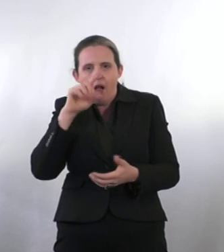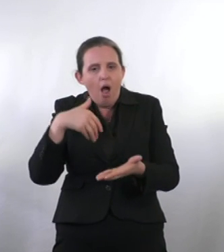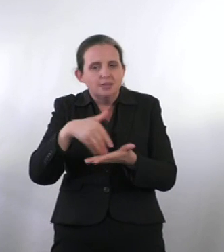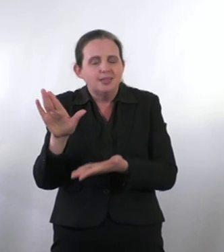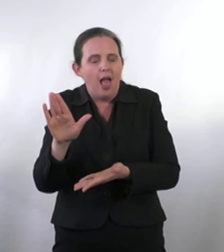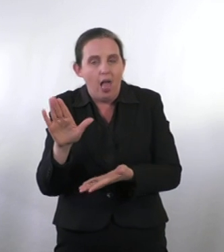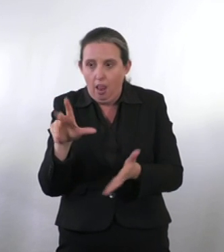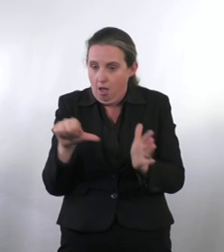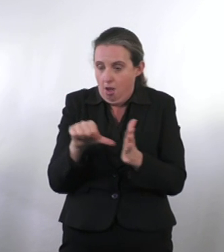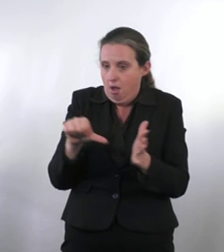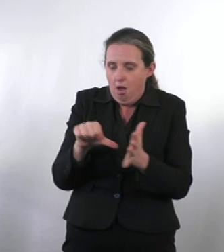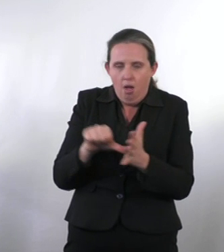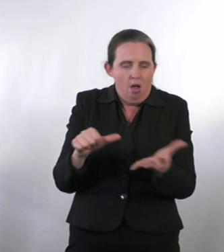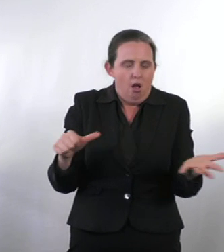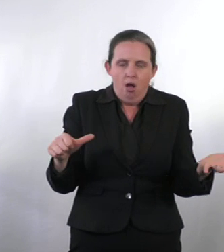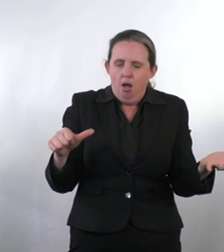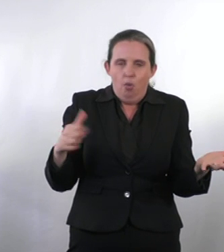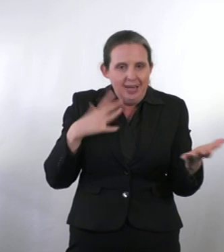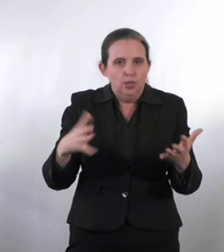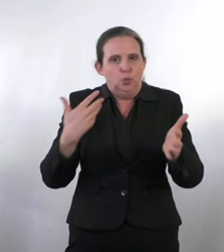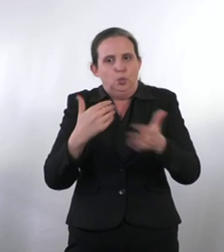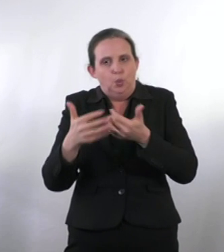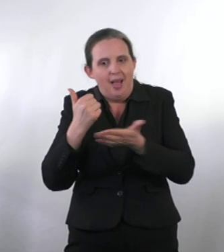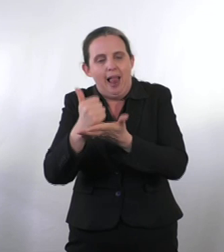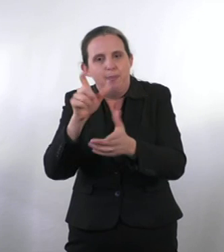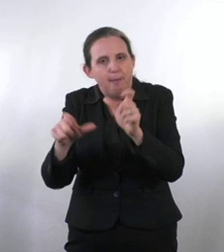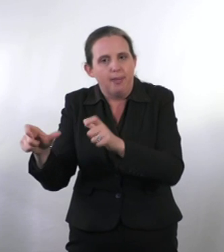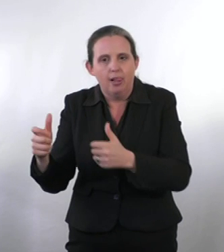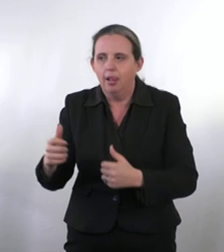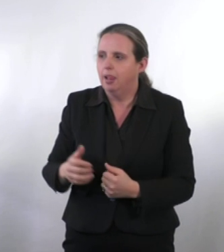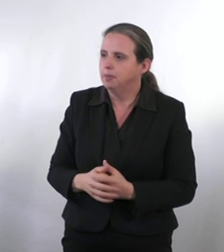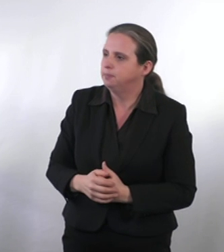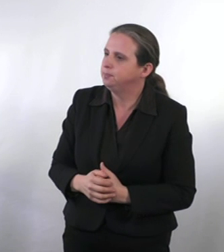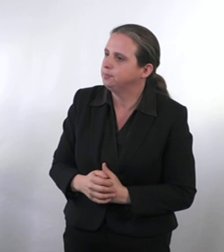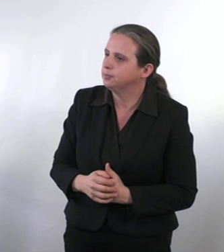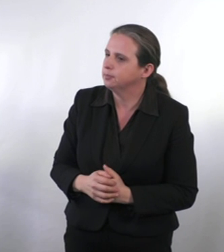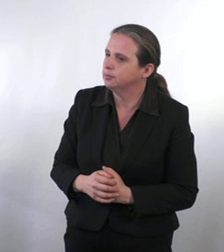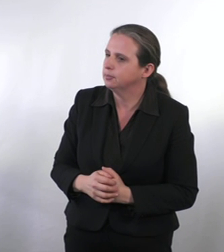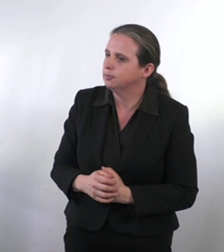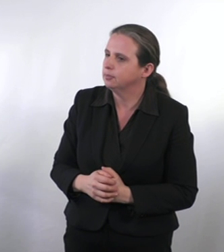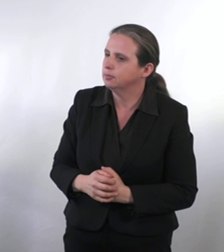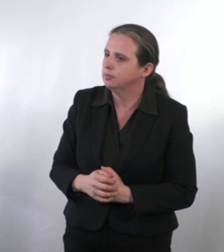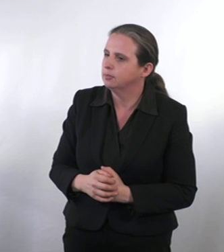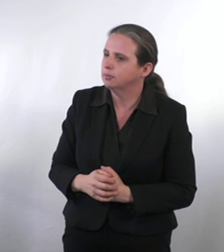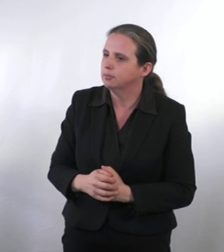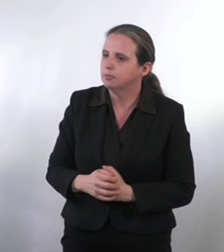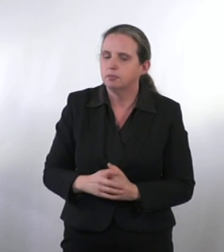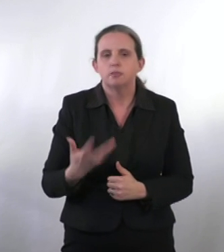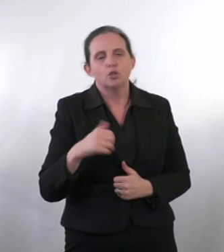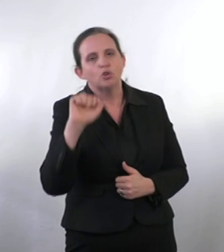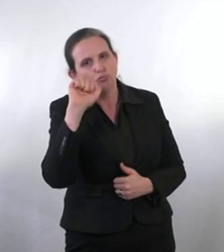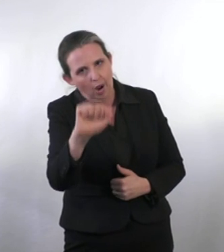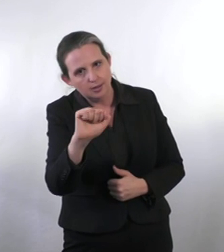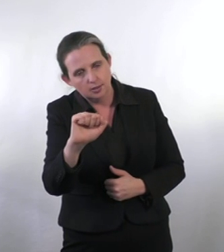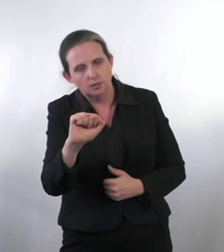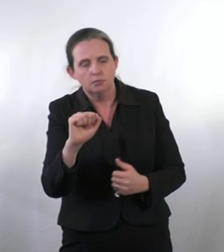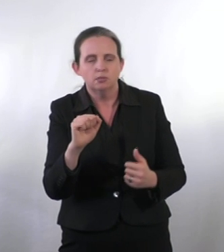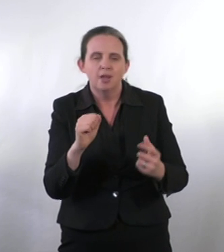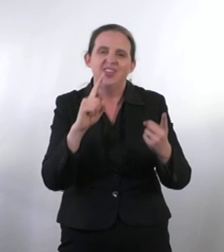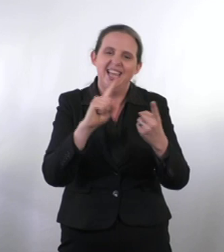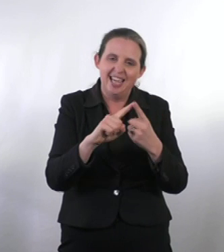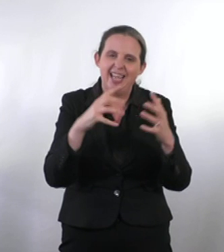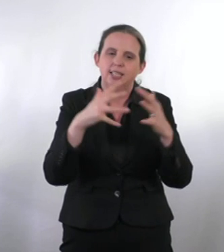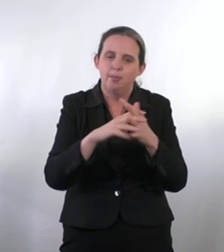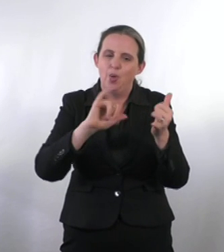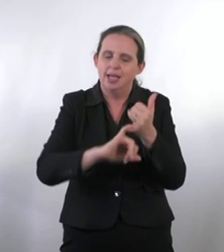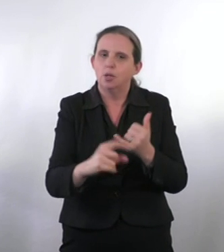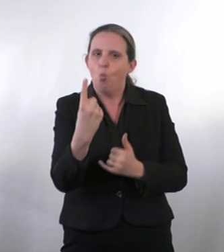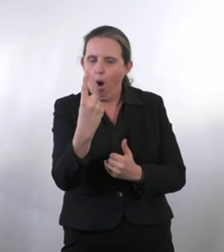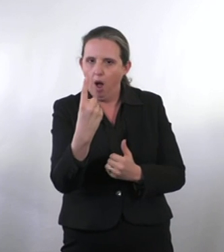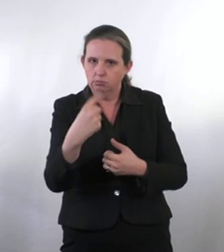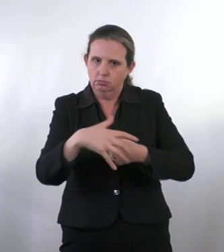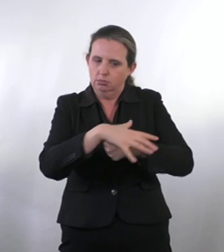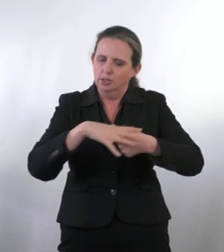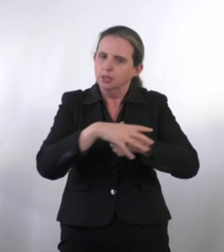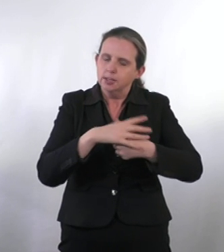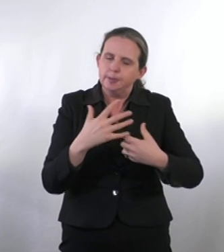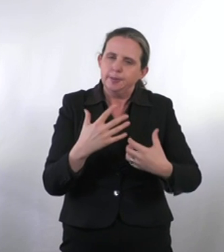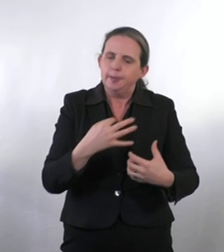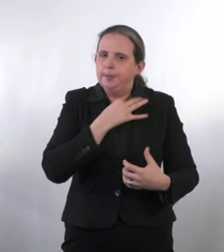The hon. Member is right to call attention to the difficulties many people are facing because of the EWS1 form, and I sympathise very much with them.